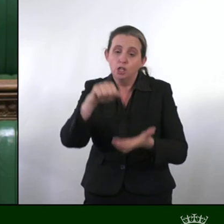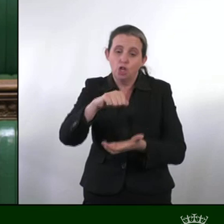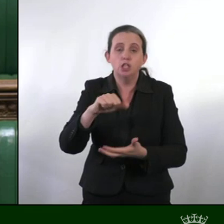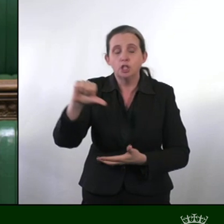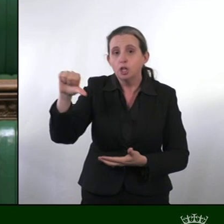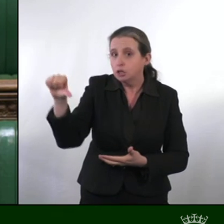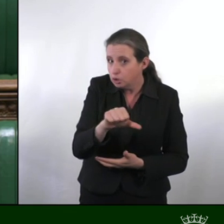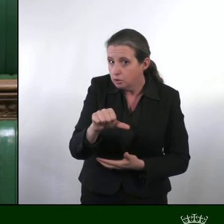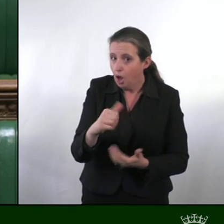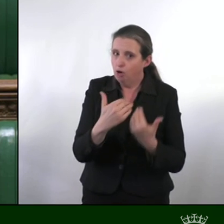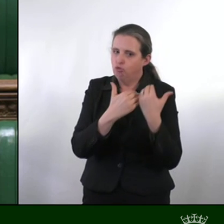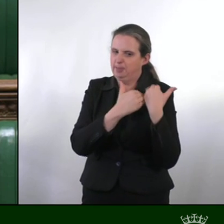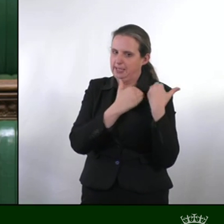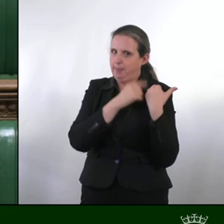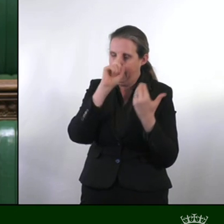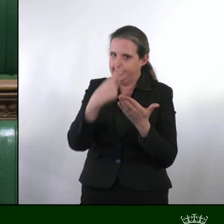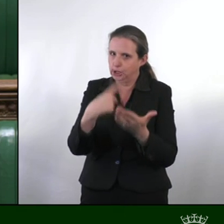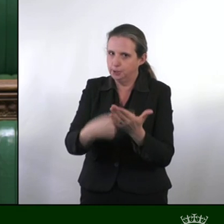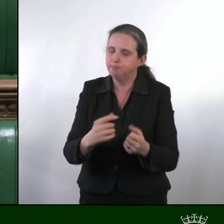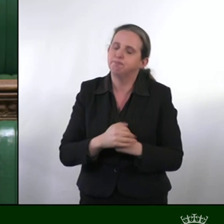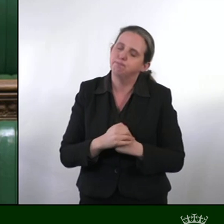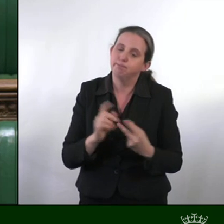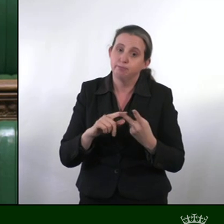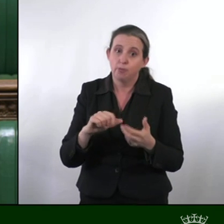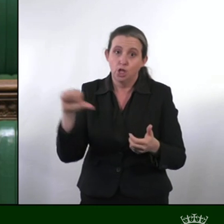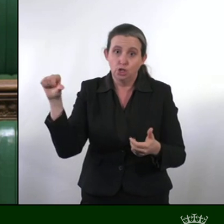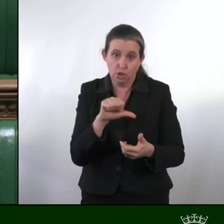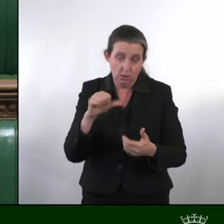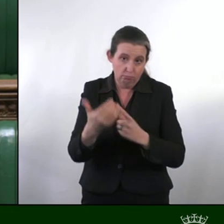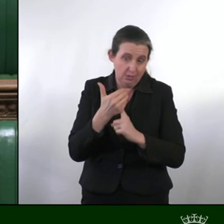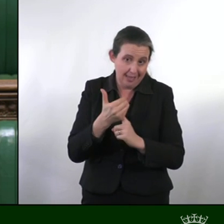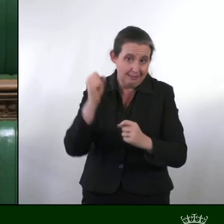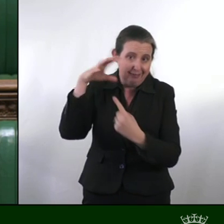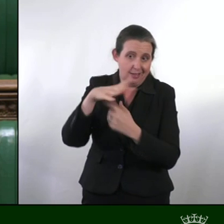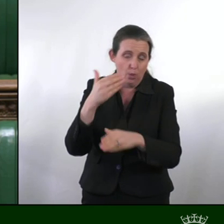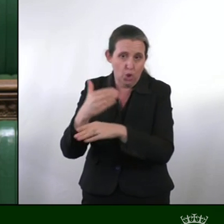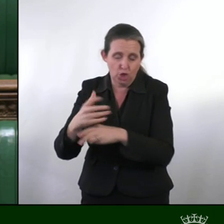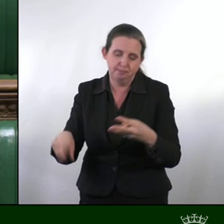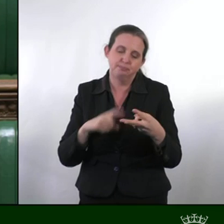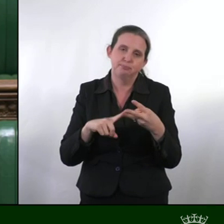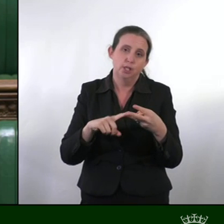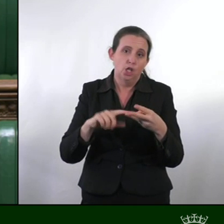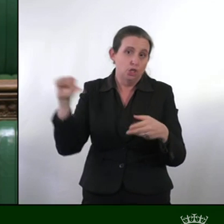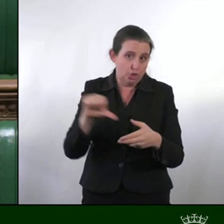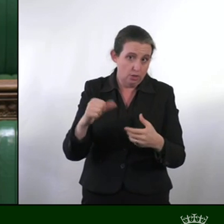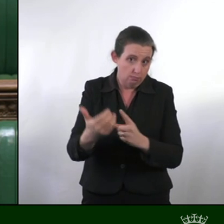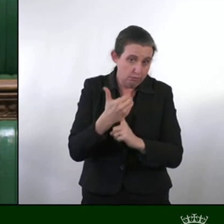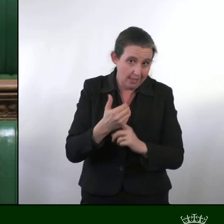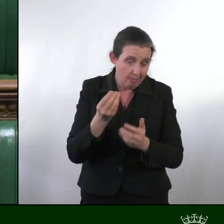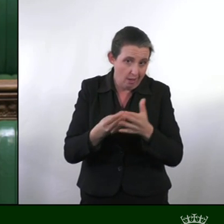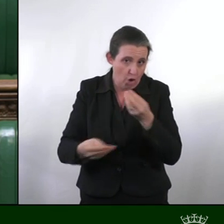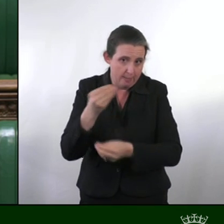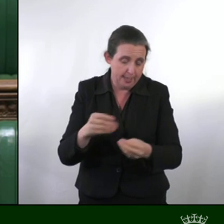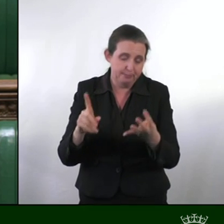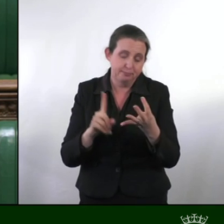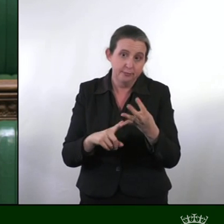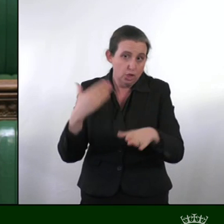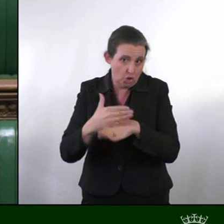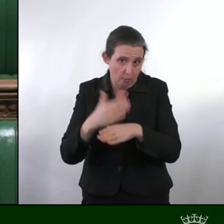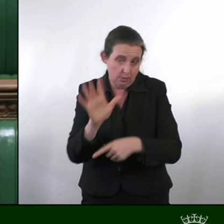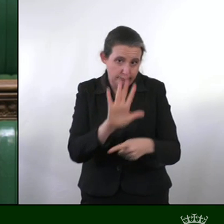It was an opportunity to protect key workers, secure the economy and recover jobs in every part of our country.